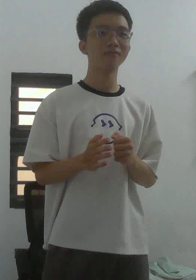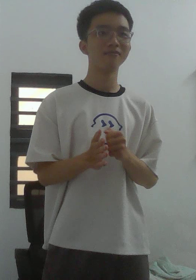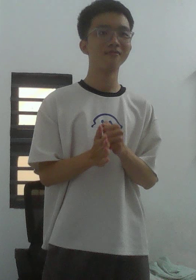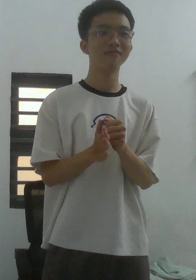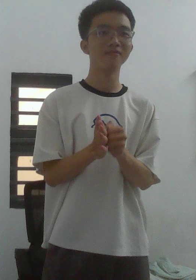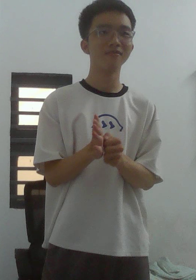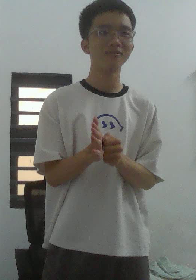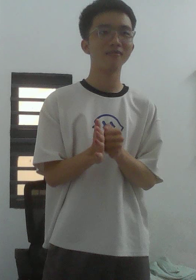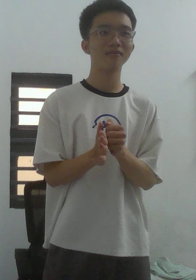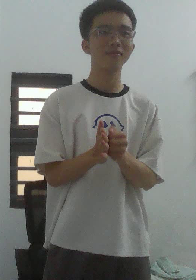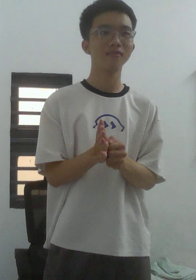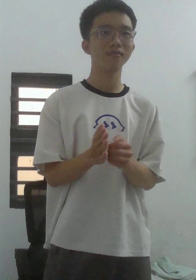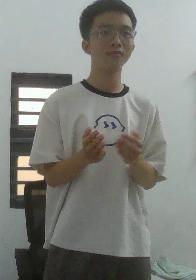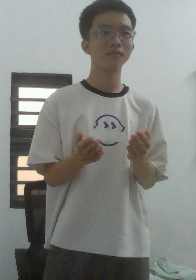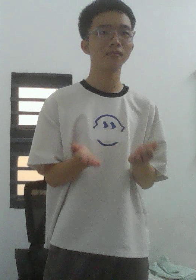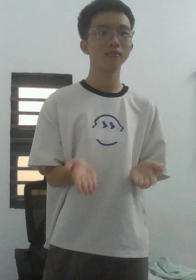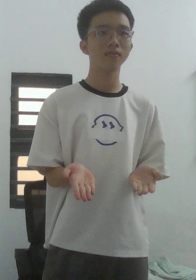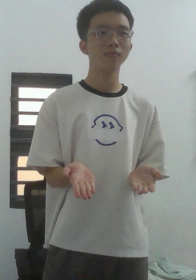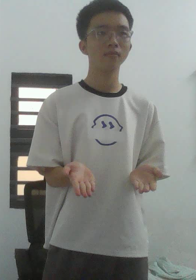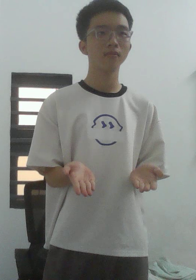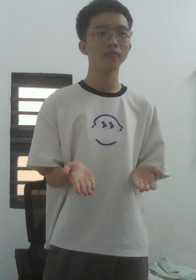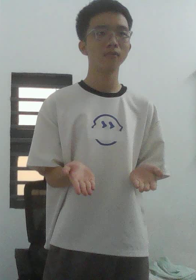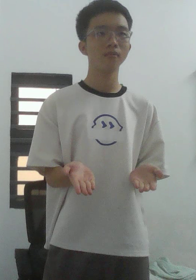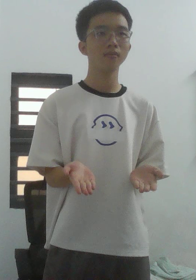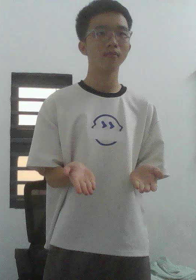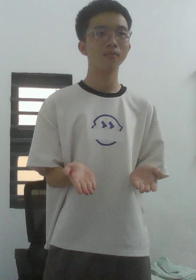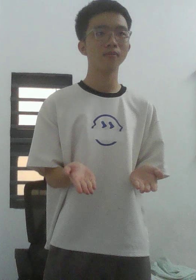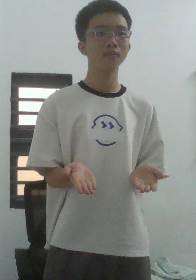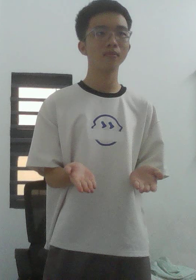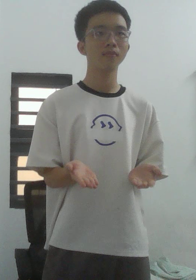thang nay